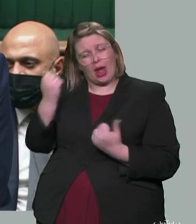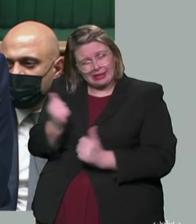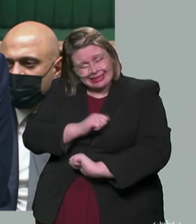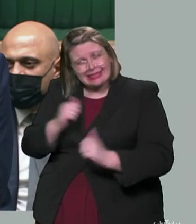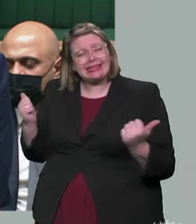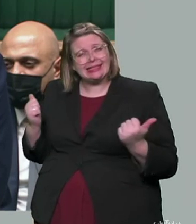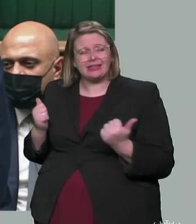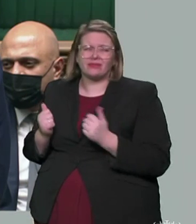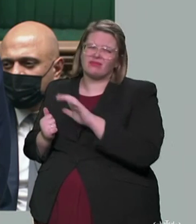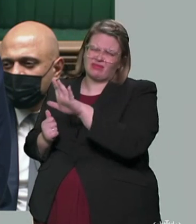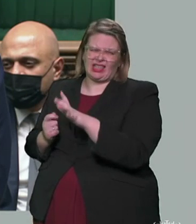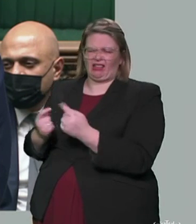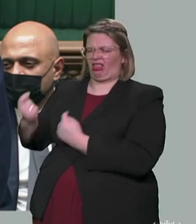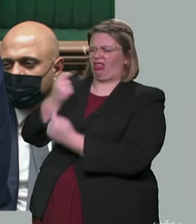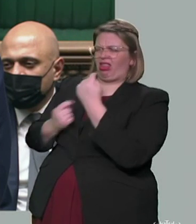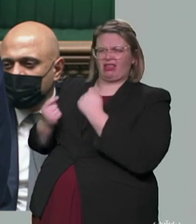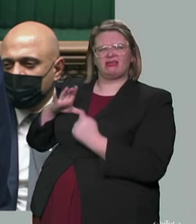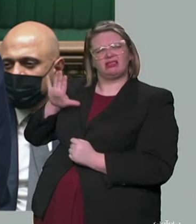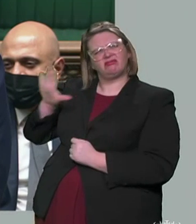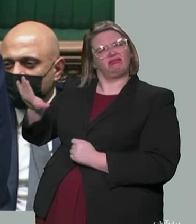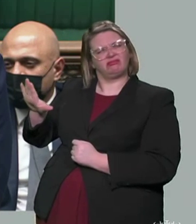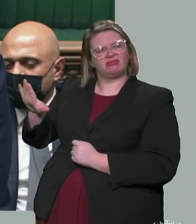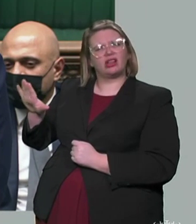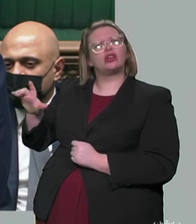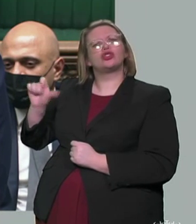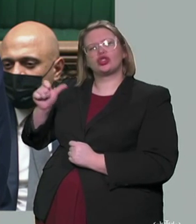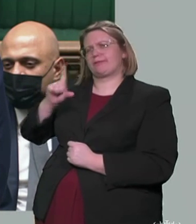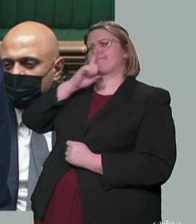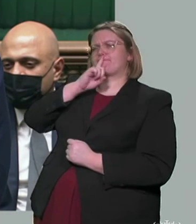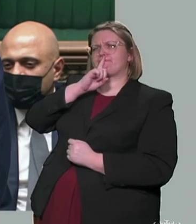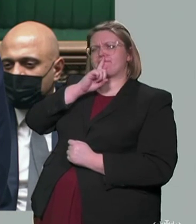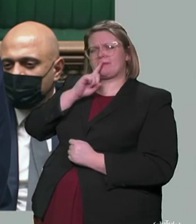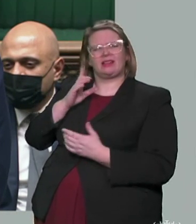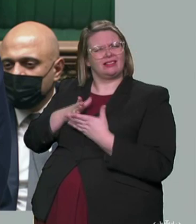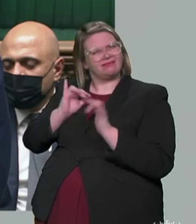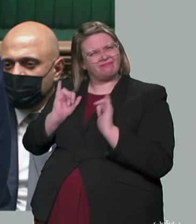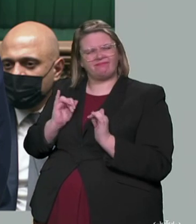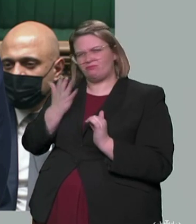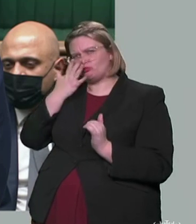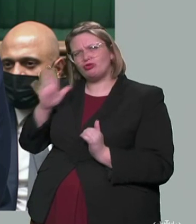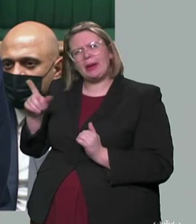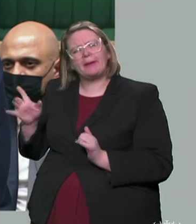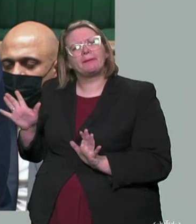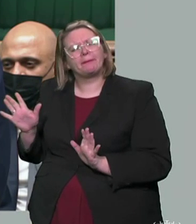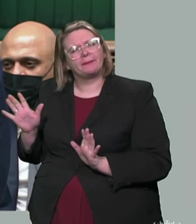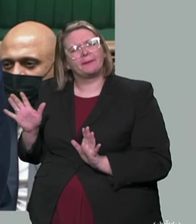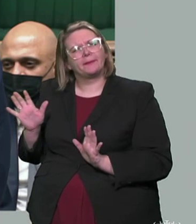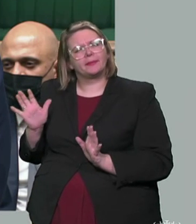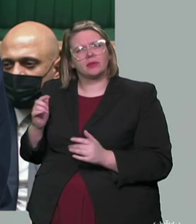He should take back some of his more intemperate remarks, which do him no credit at all.